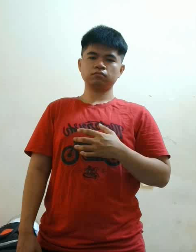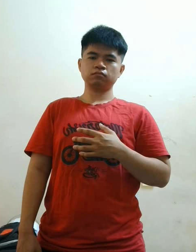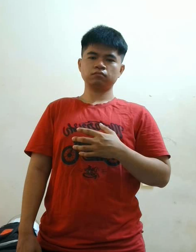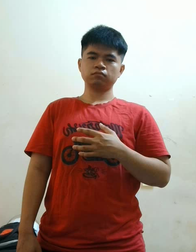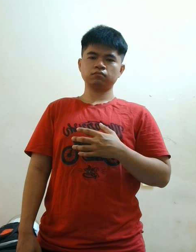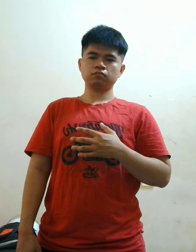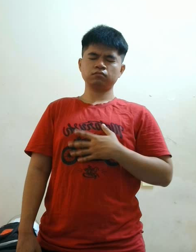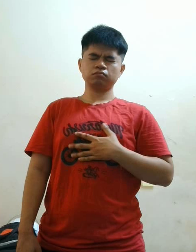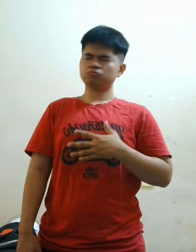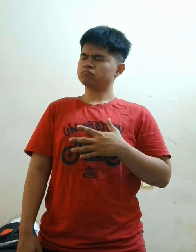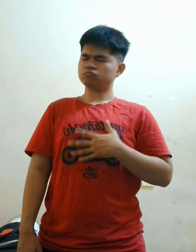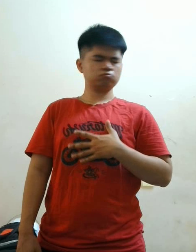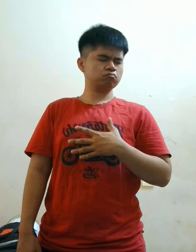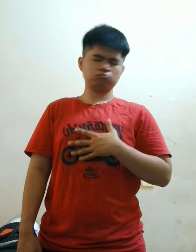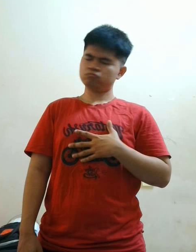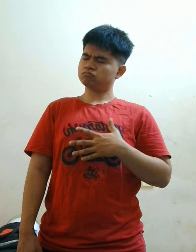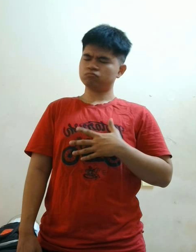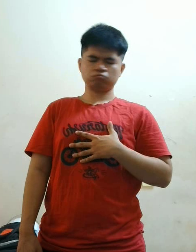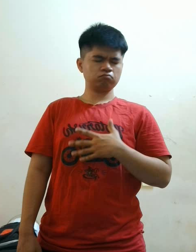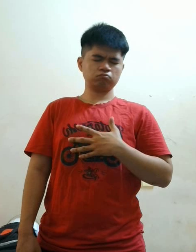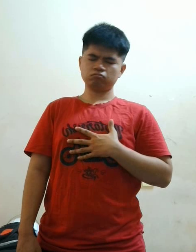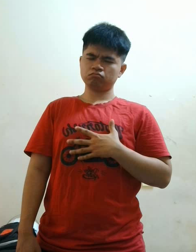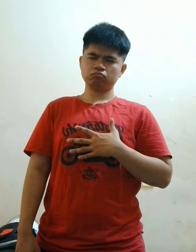khong thich